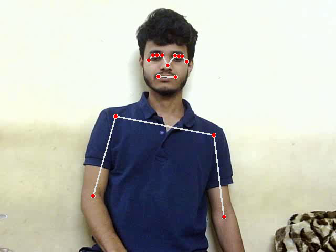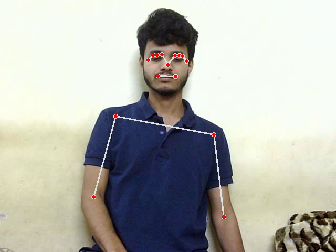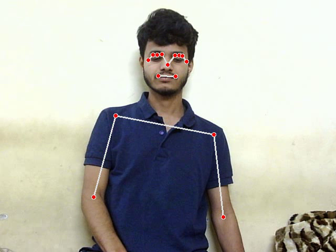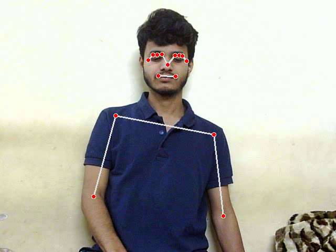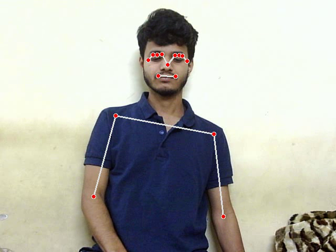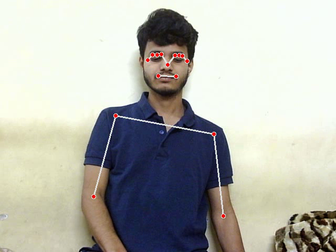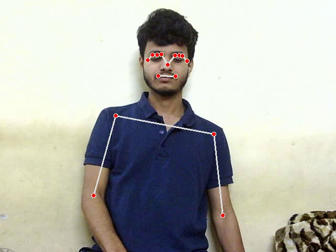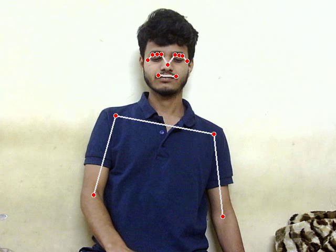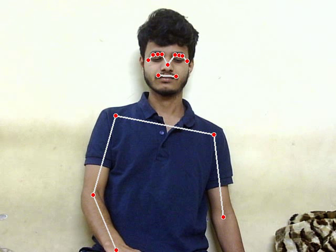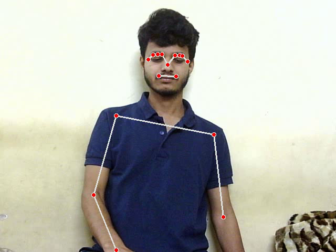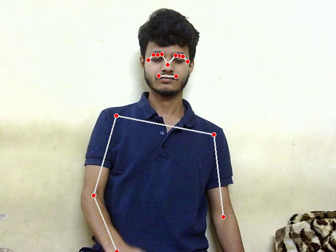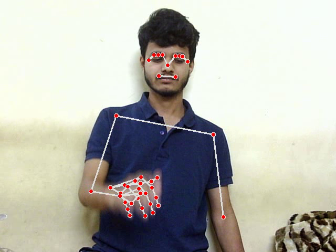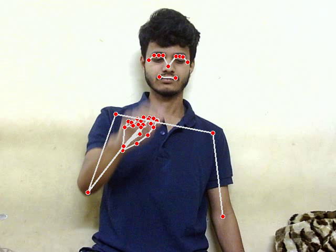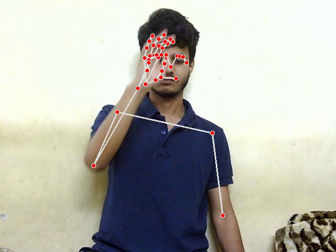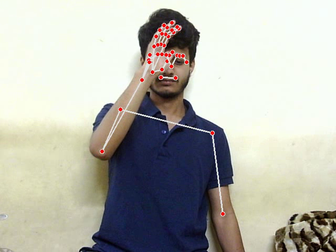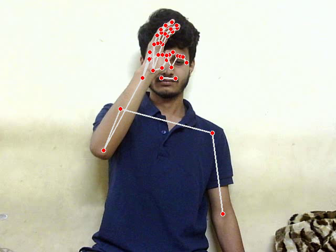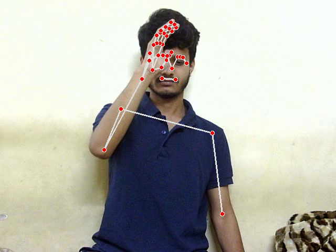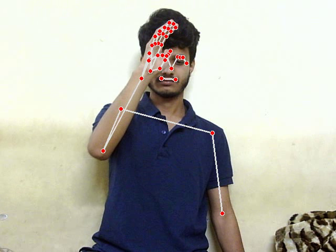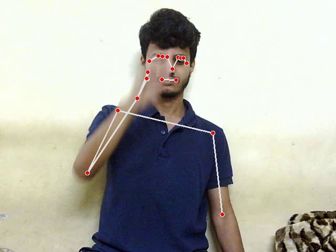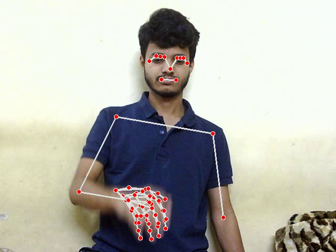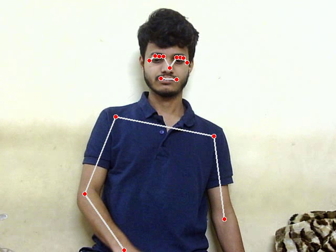father